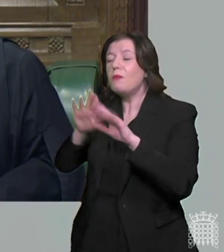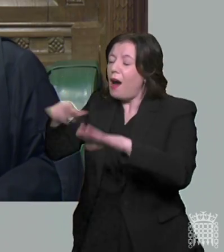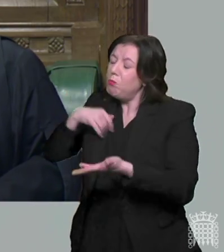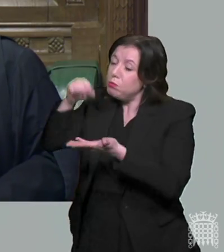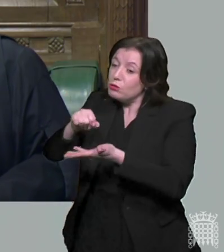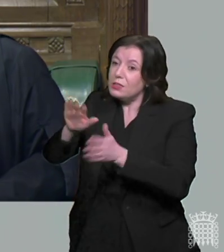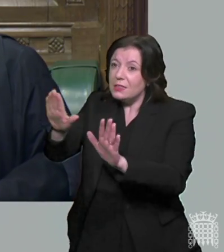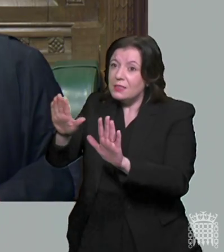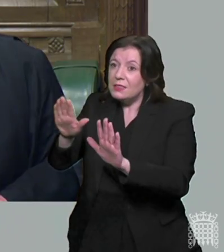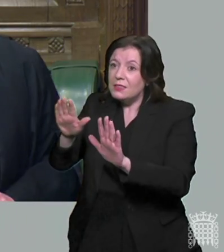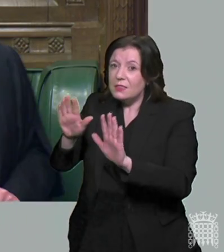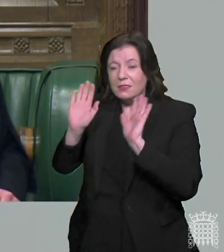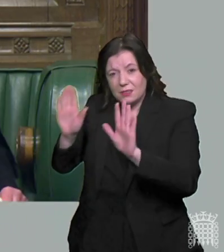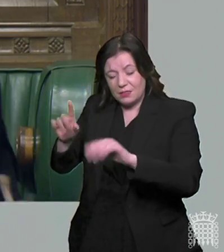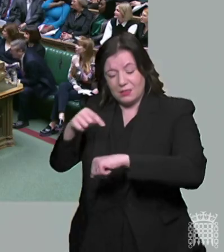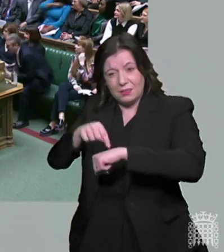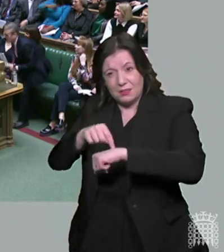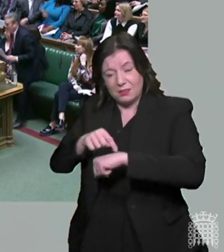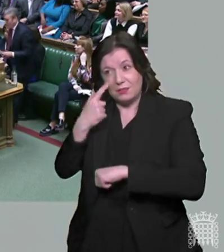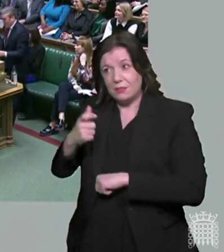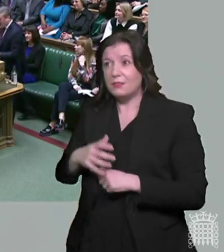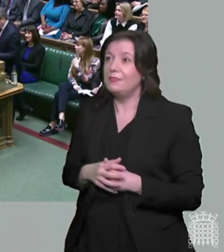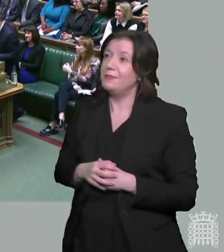We do not want cups of tea to come that early.